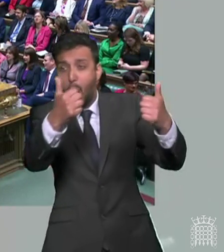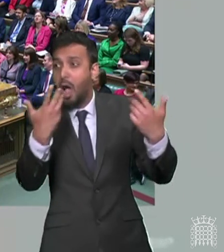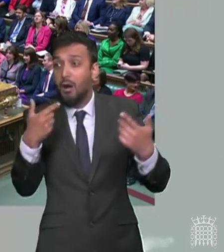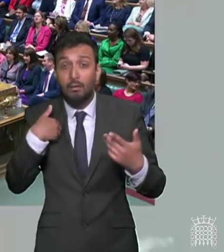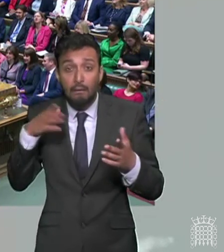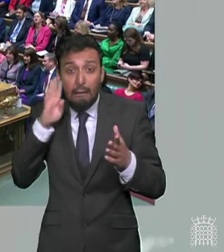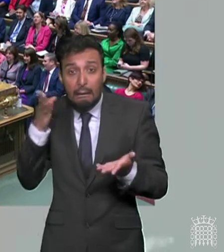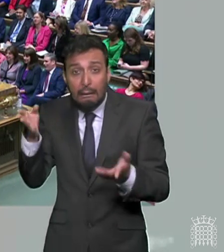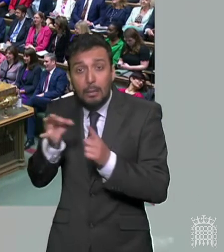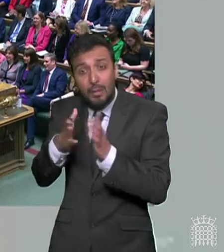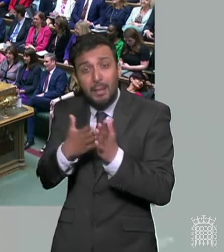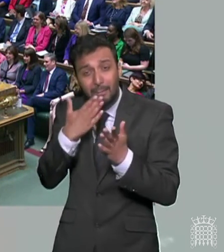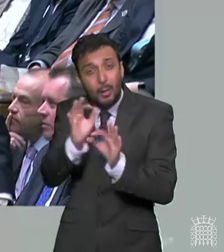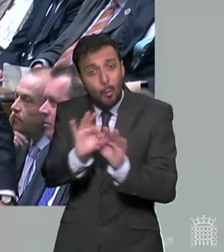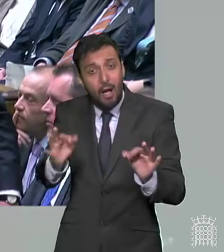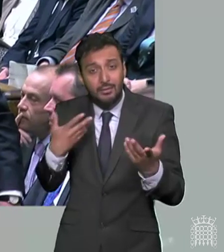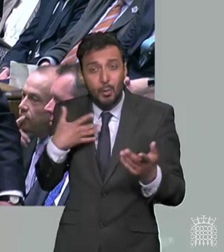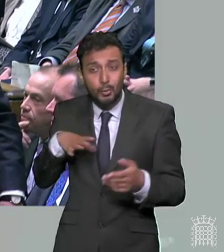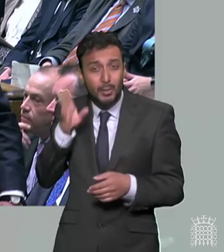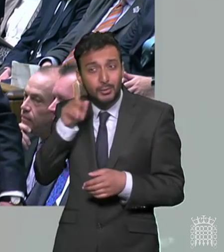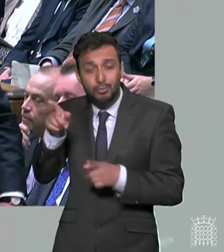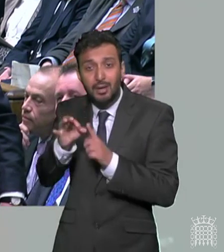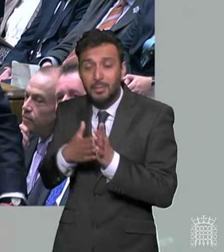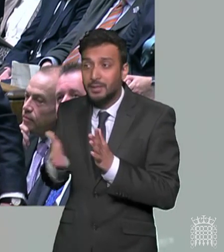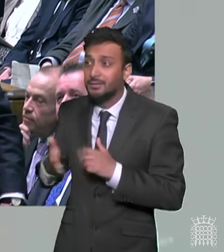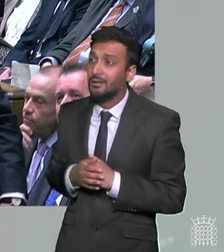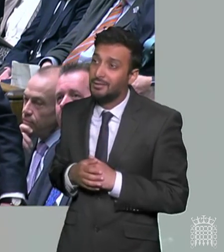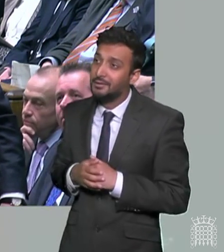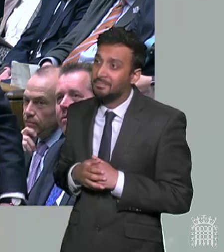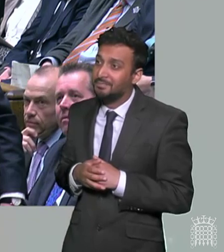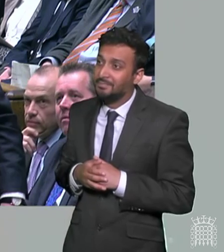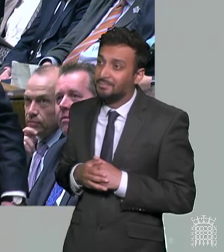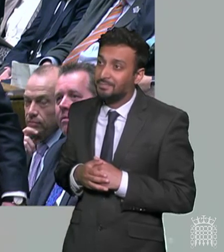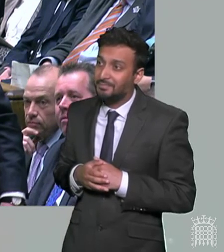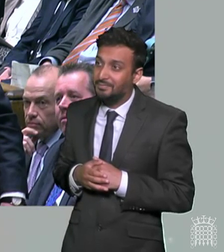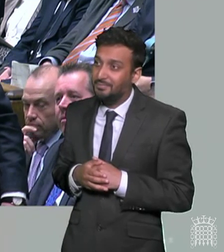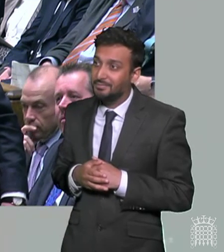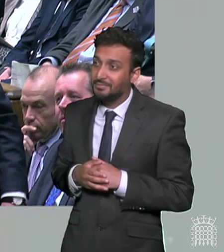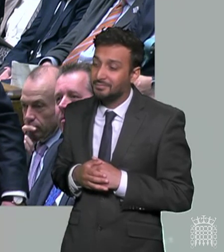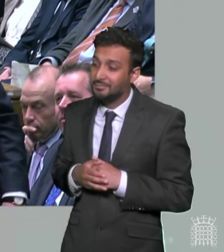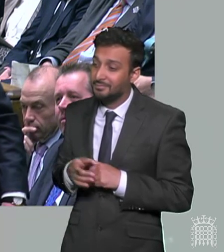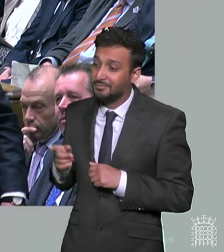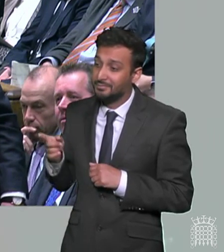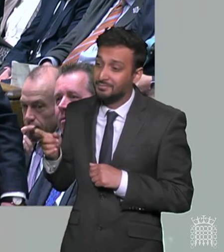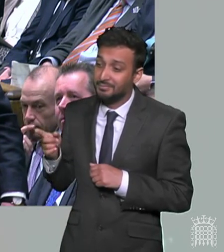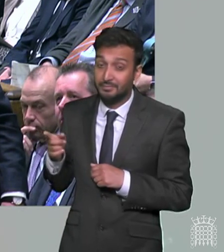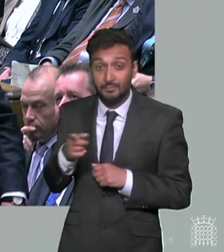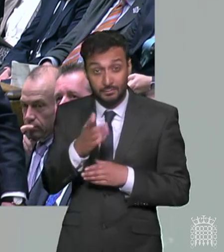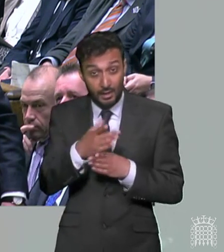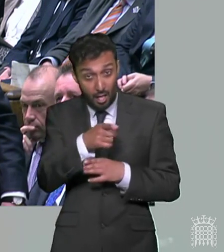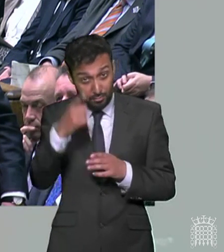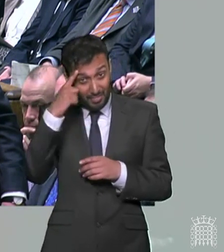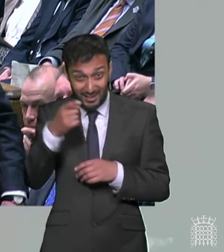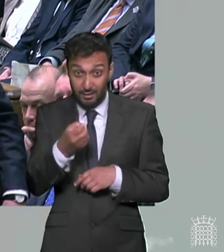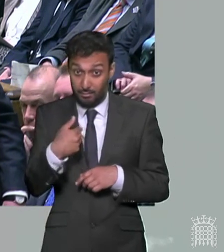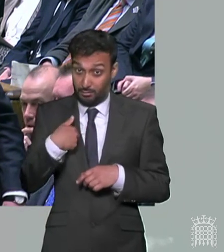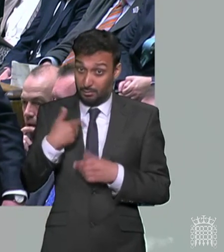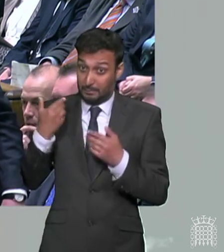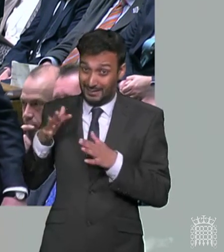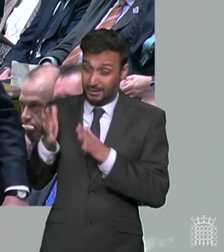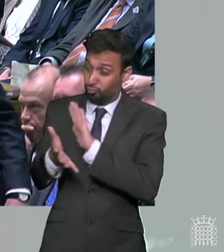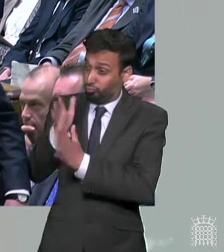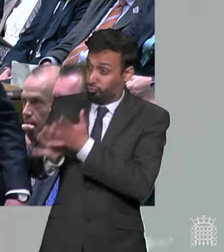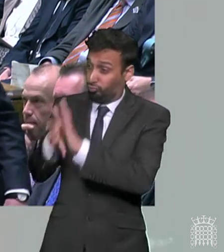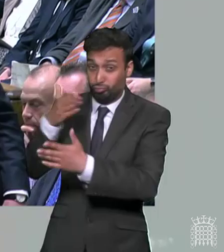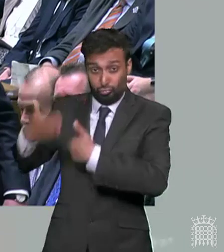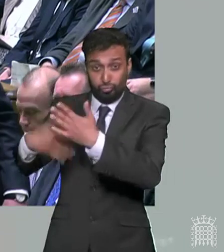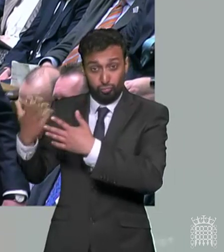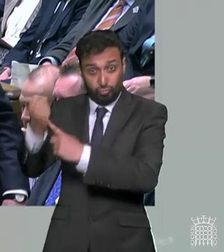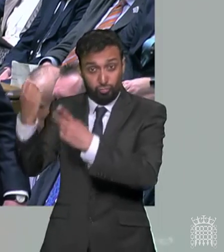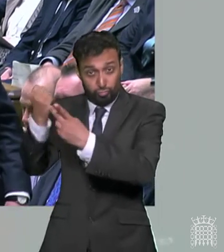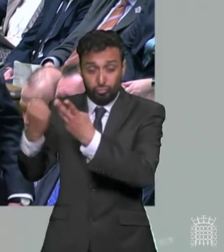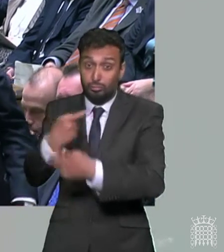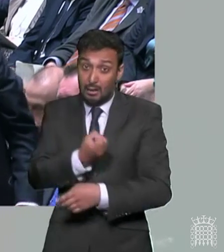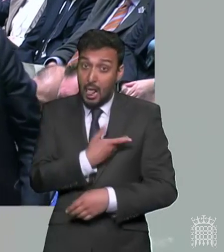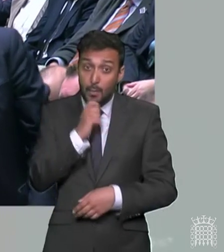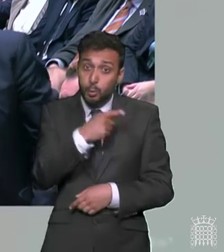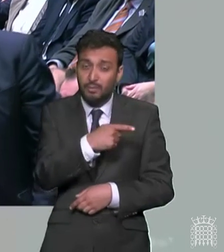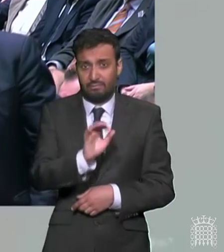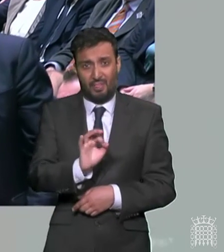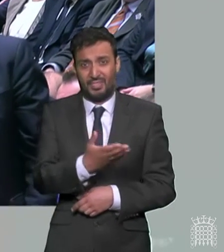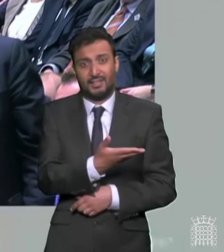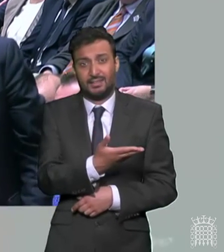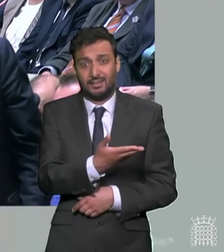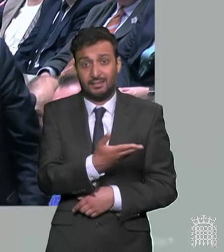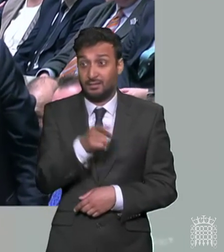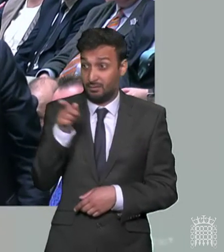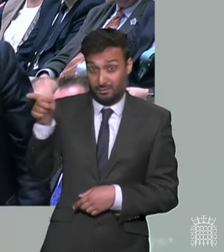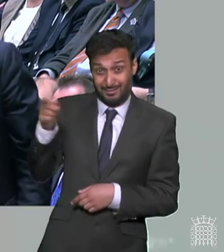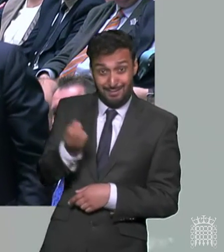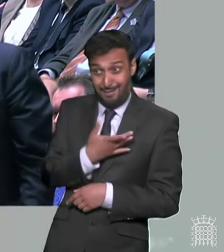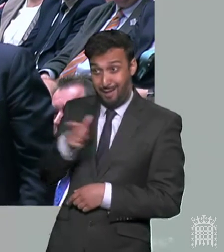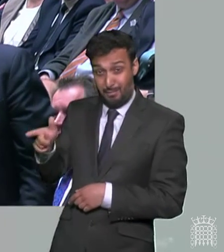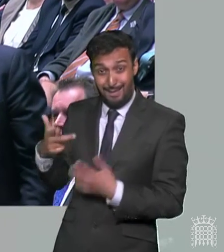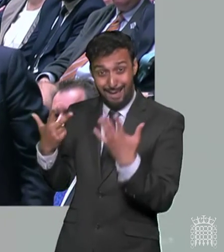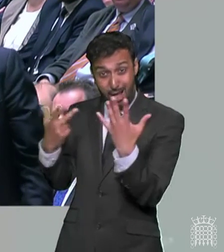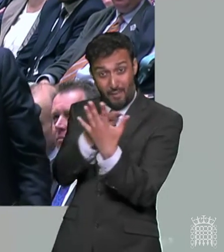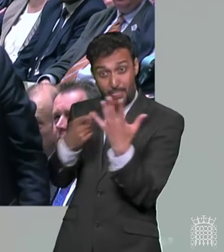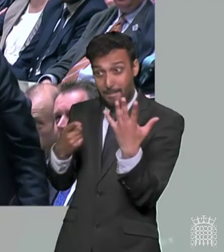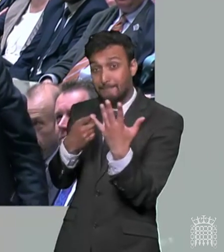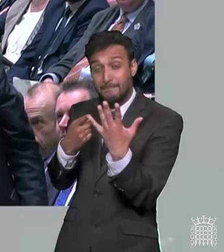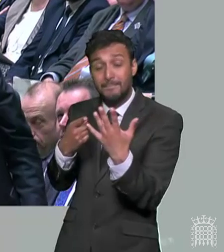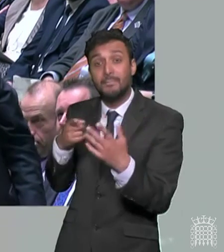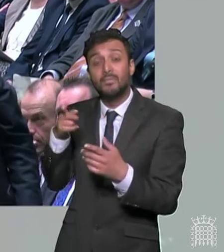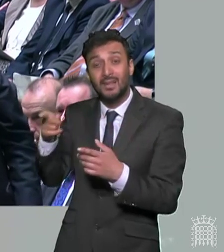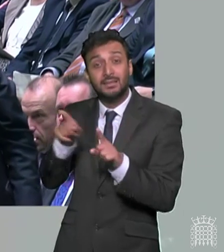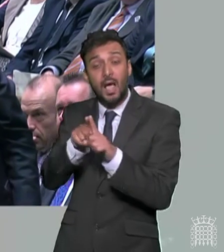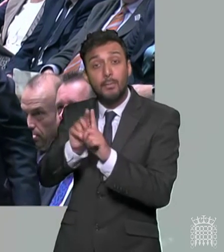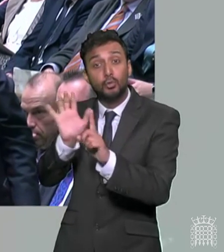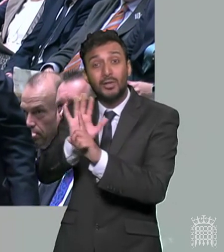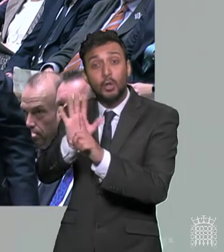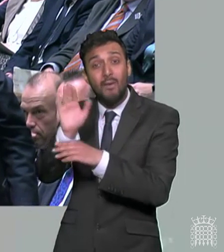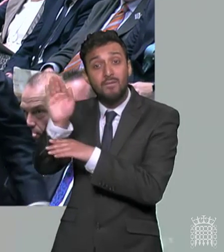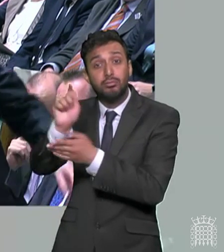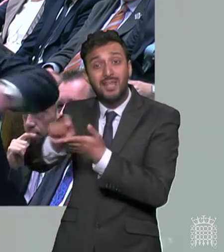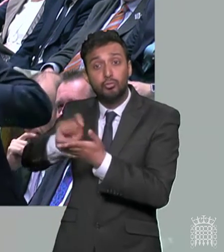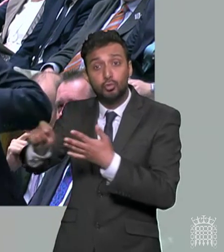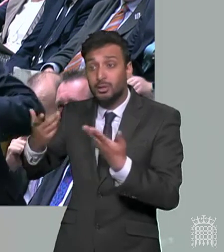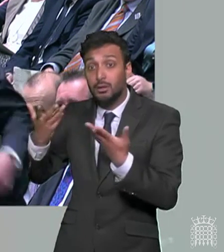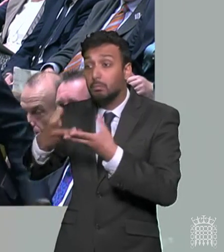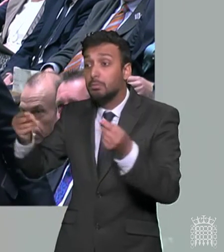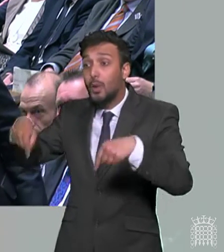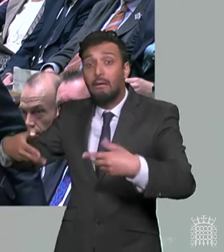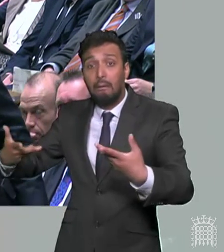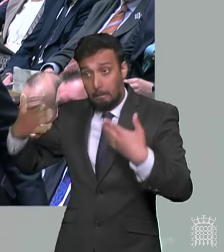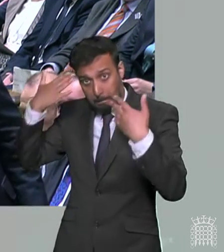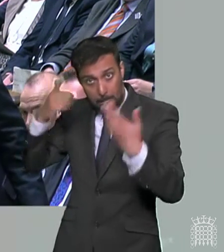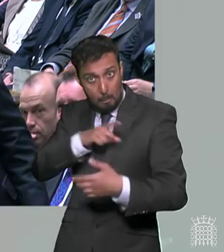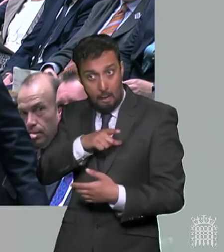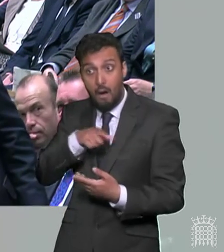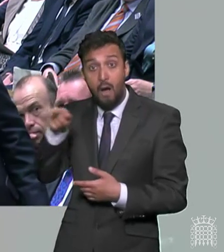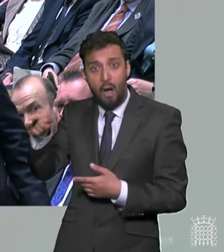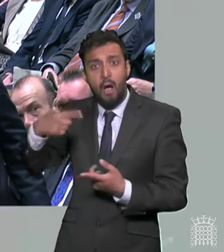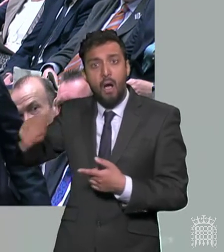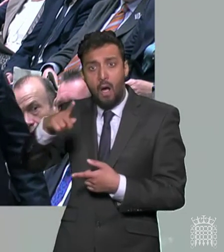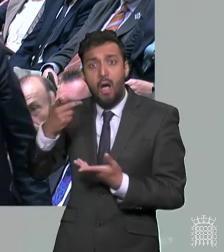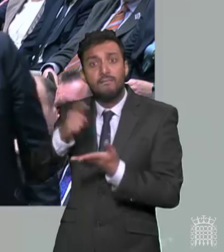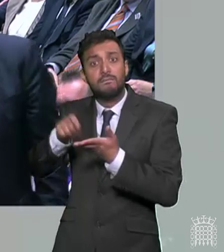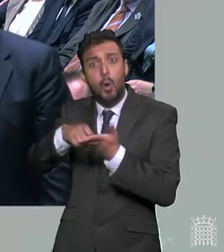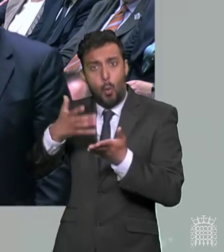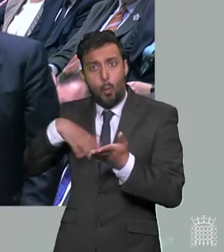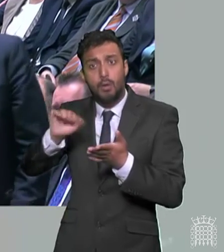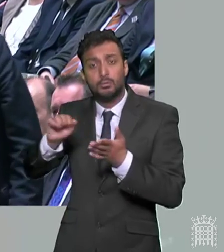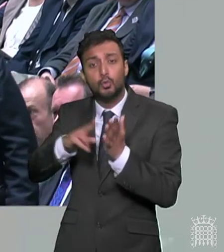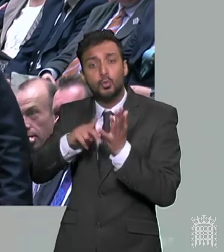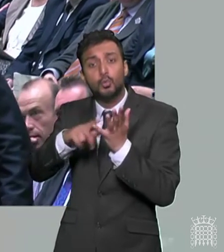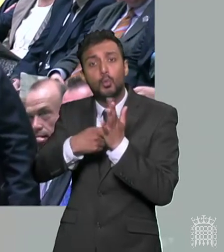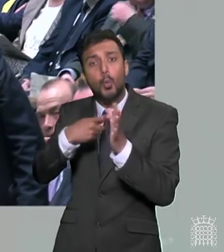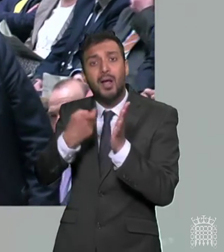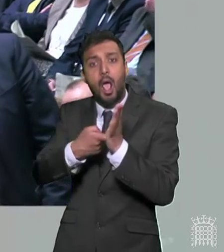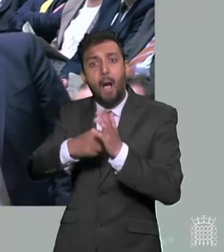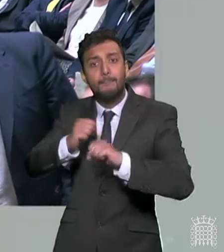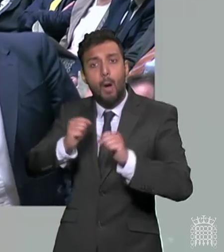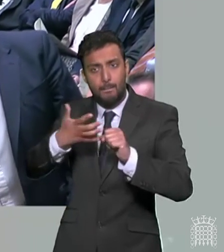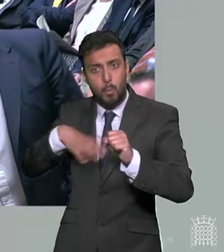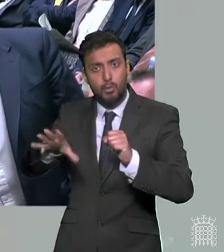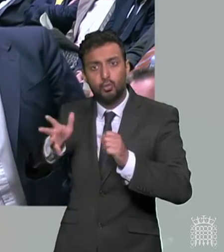Let me say very plainly: does anybody seriously think for a second that the Labour party would have done that when eight of the shadow Front Bench, including the shadow Foreign Secretary, the right honourable Member for Tottenham , who is mysteriously not in his place, voted recently to get rid of this country’s independent nuclear deterrent, and when